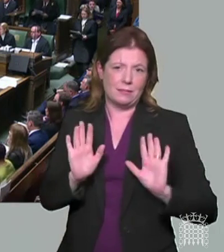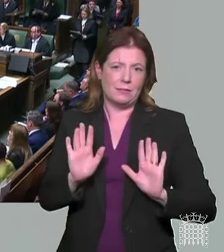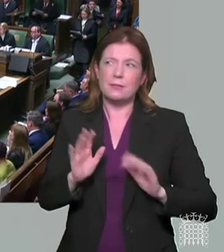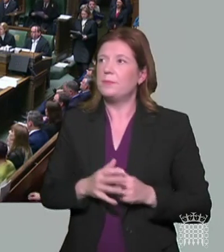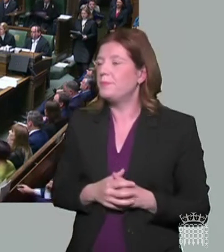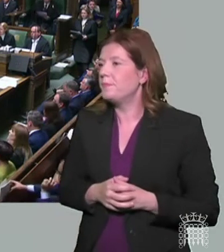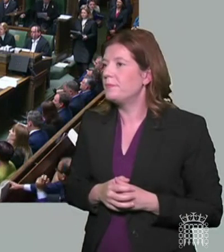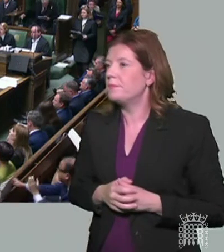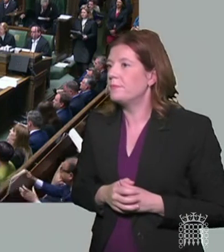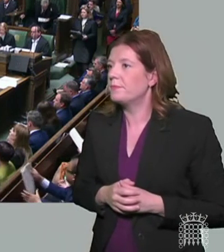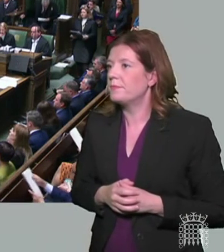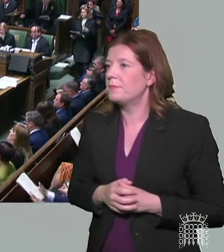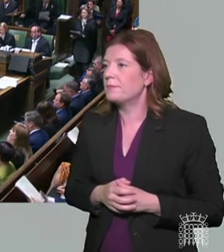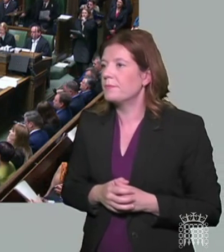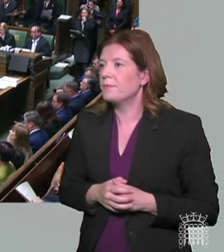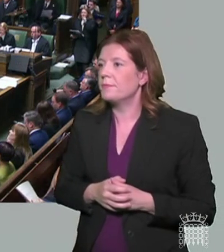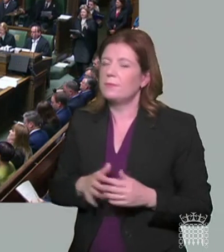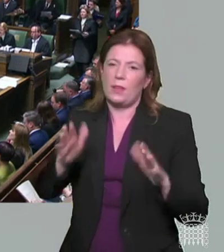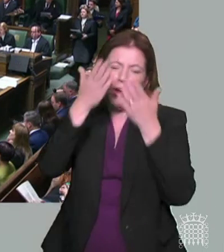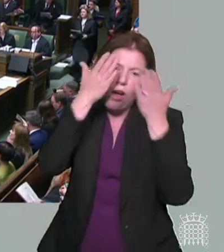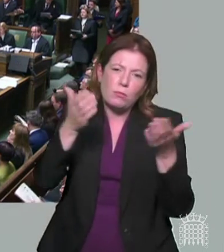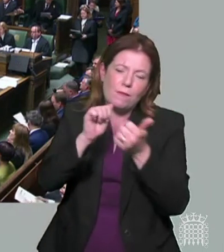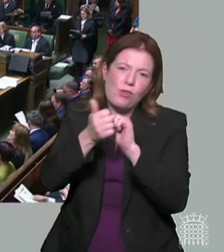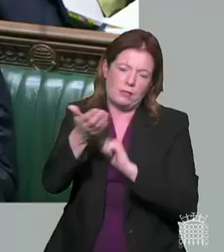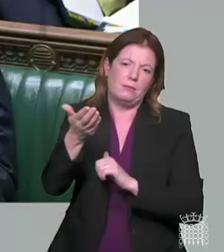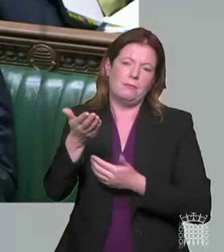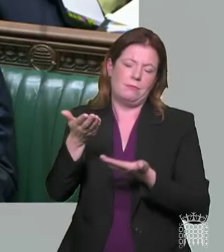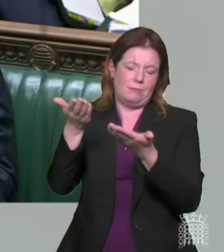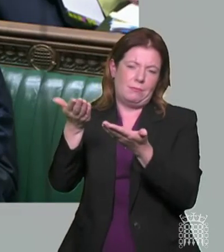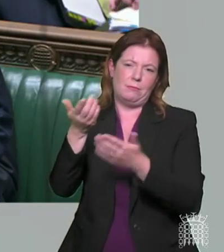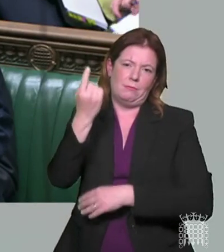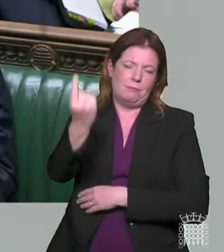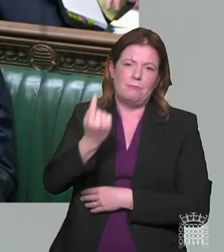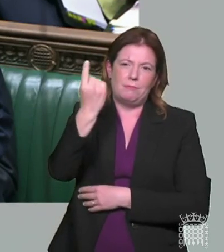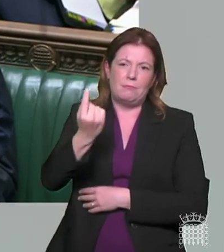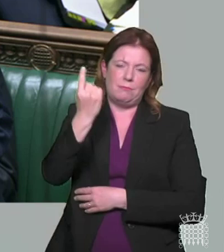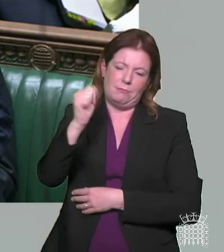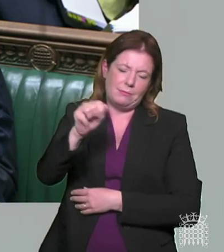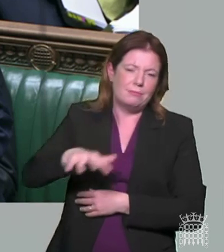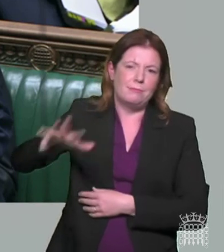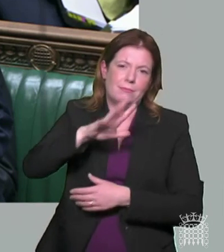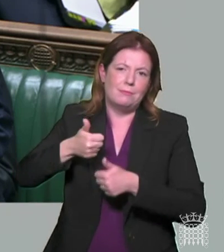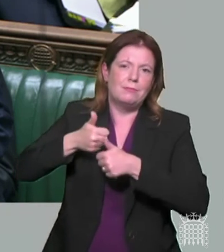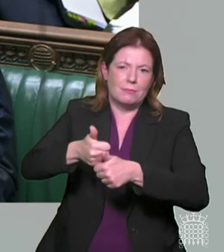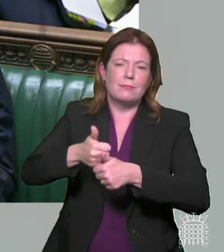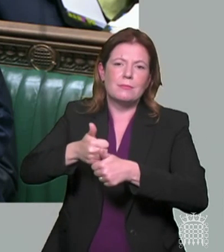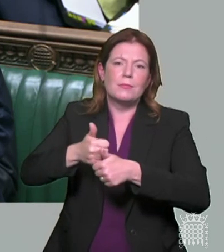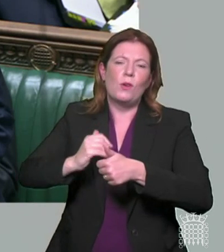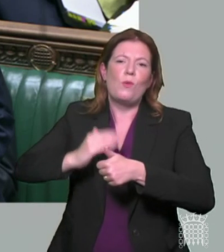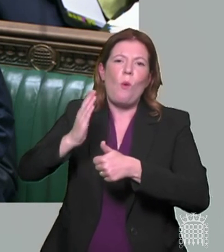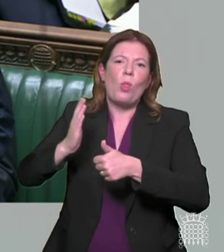I thank my honourable Friend, who is a massive champion for his constituency of North West Durham.